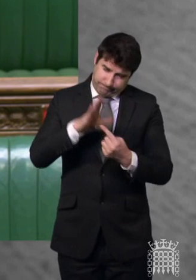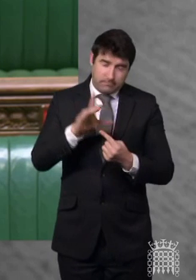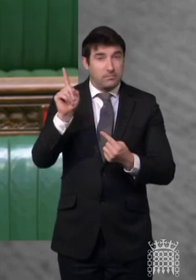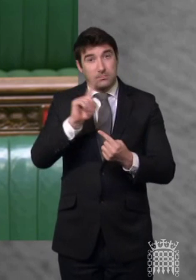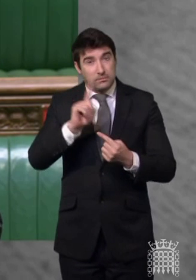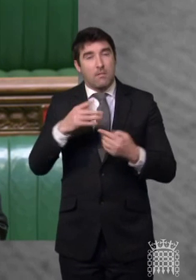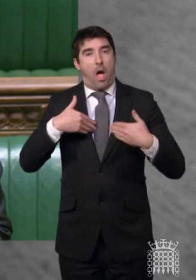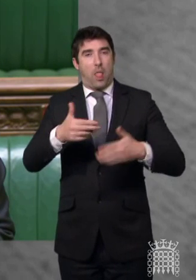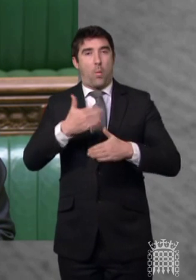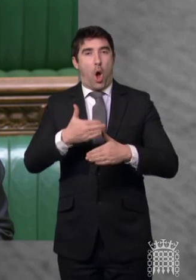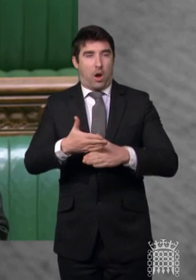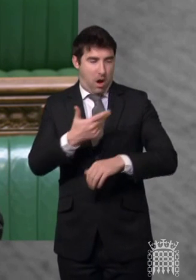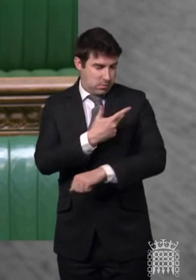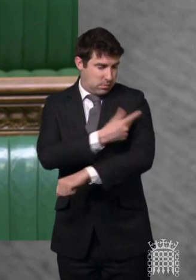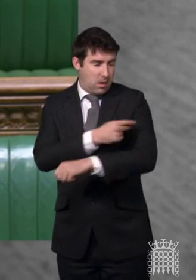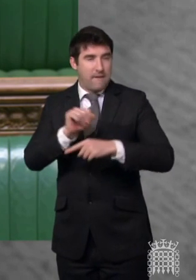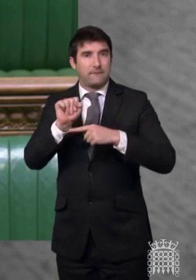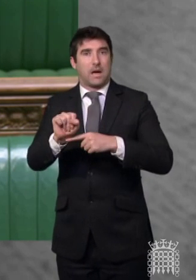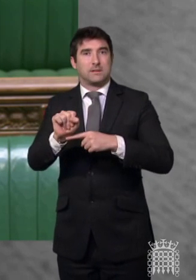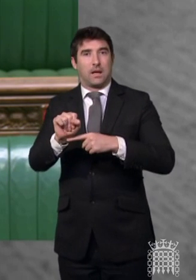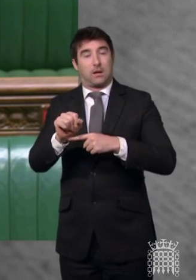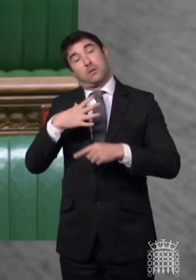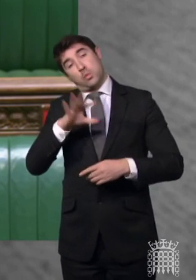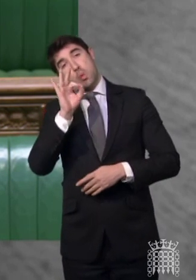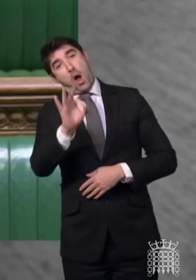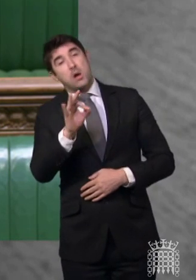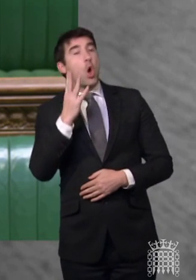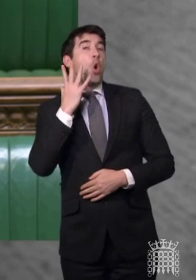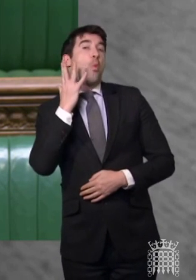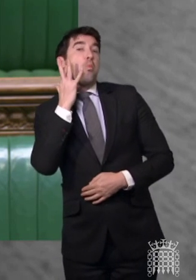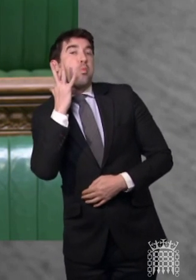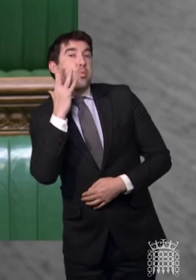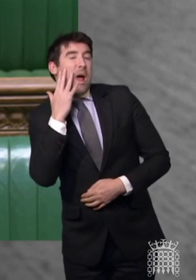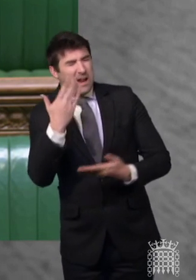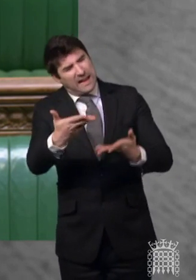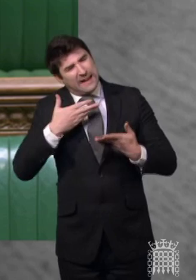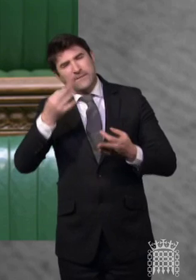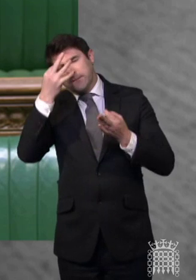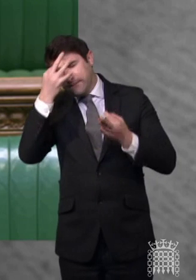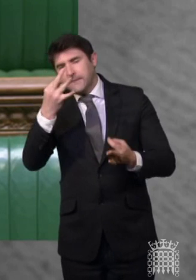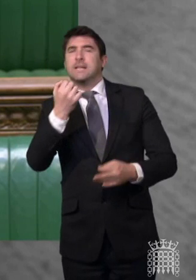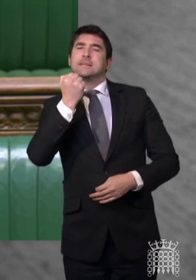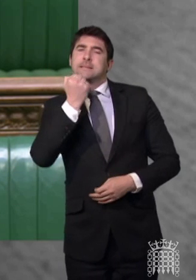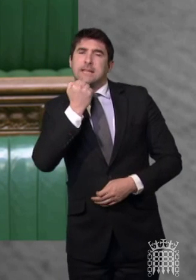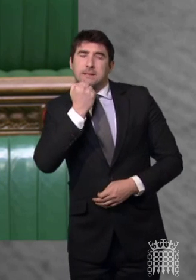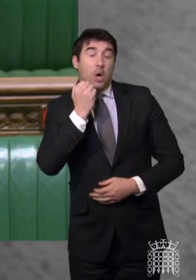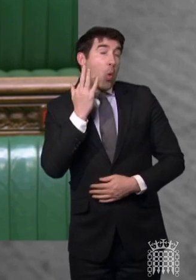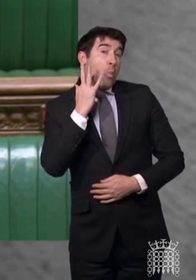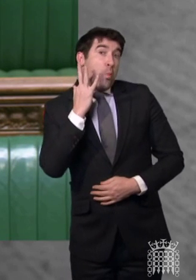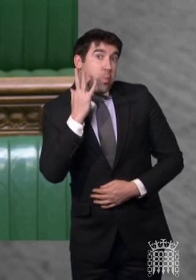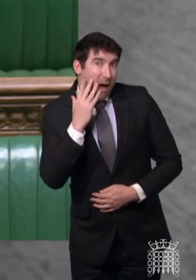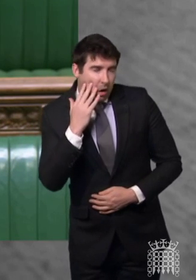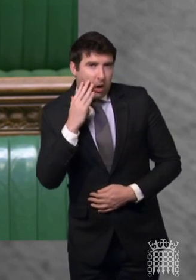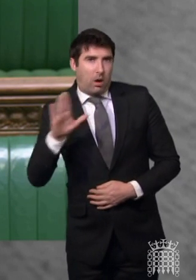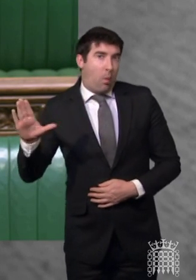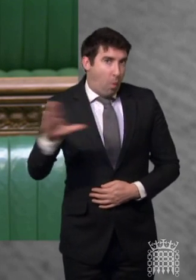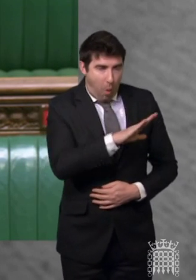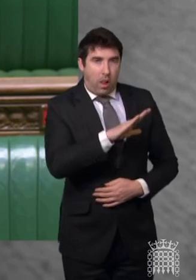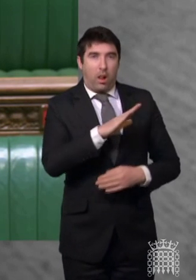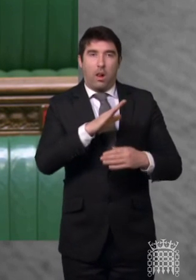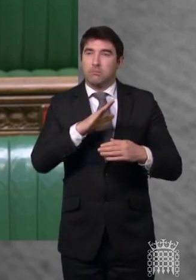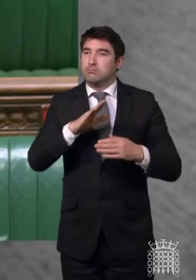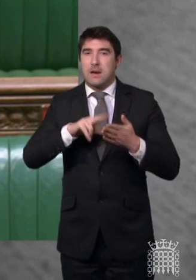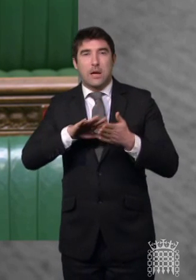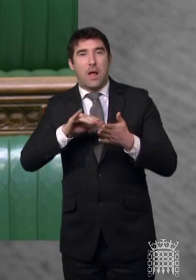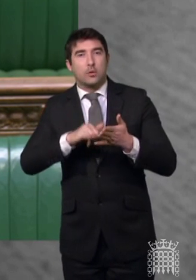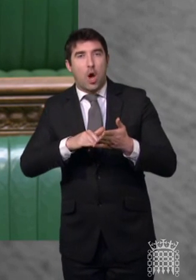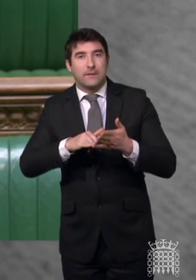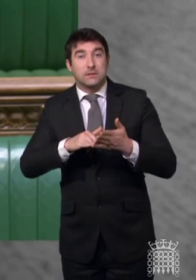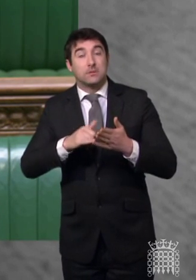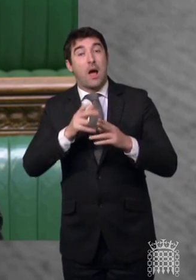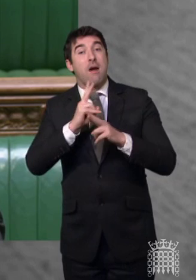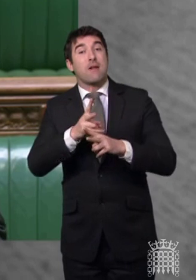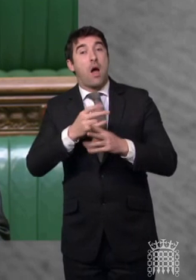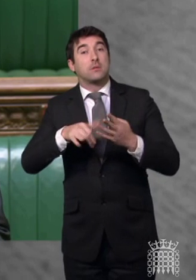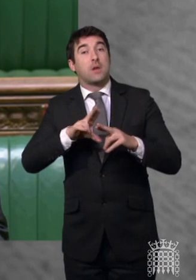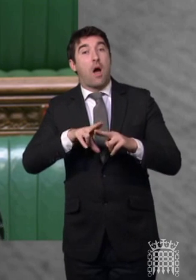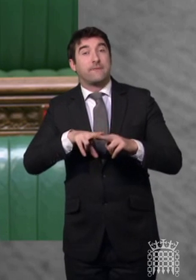Will the Secretary of State set a clear target for when all NHS frontline staff will receive the life-saving jab, and can he tell us when all care home residents and staff will be vaccinated?